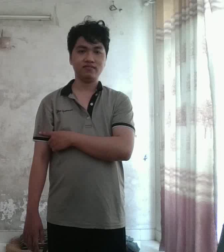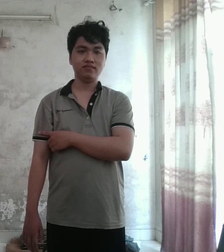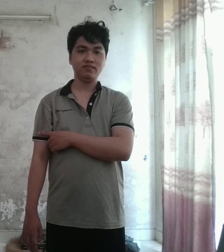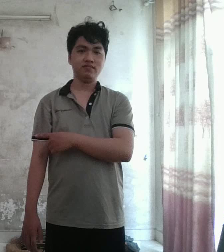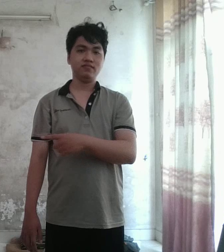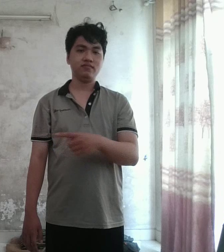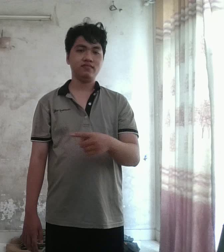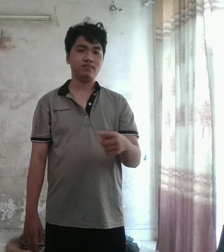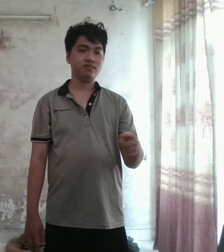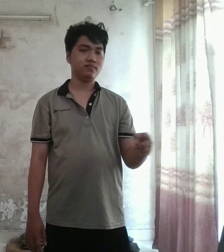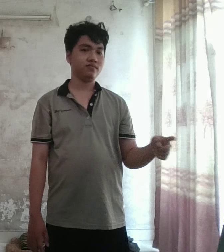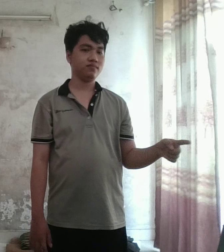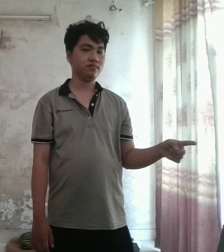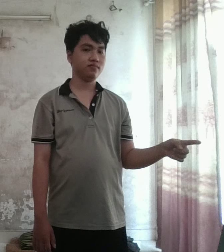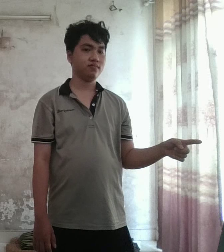cac ban